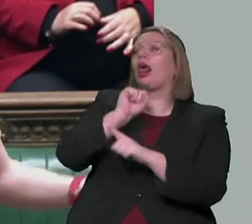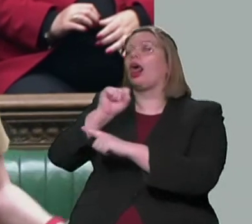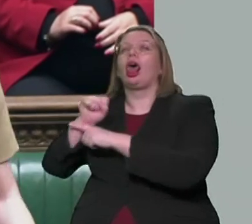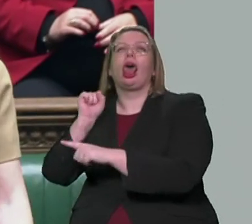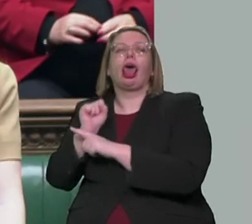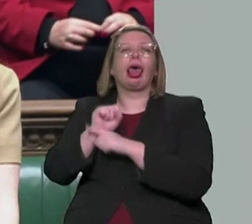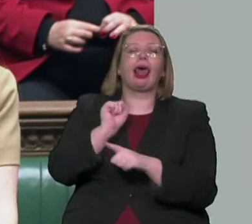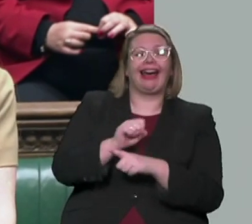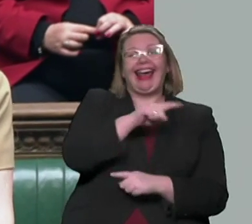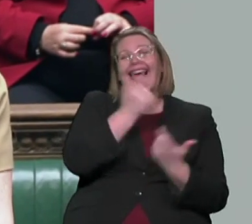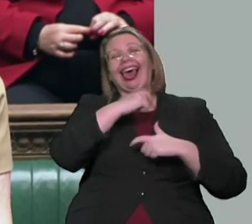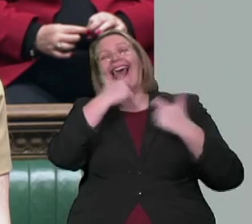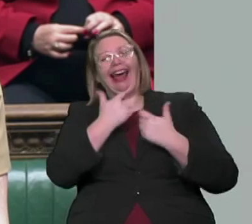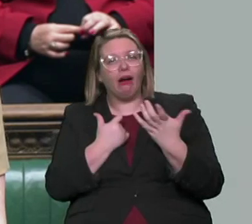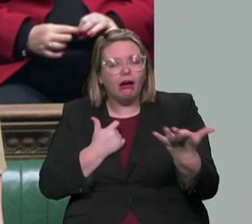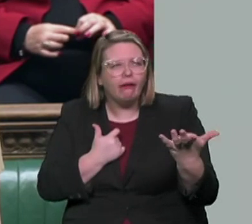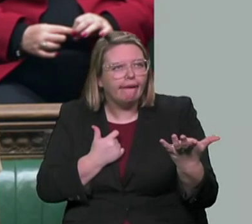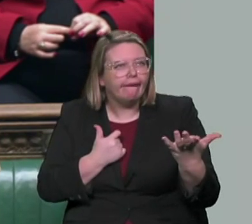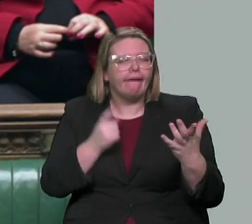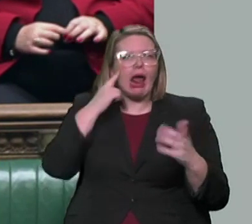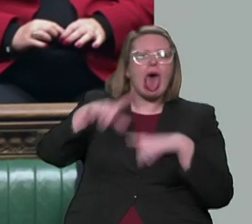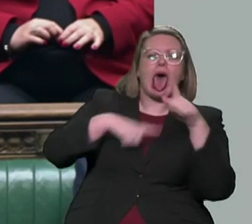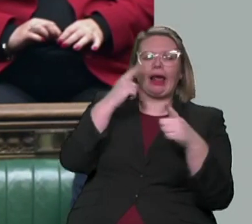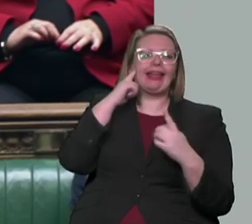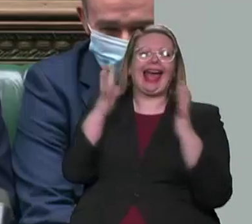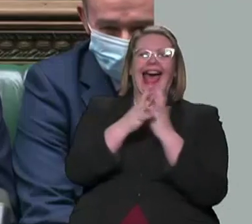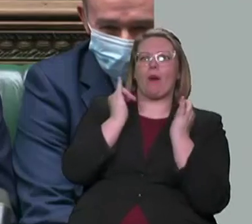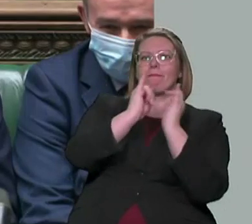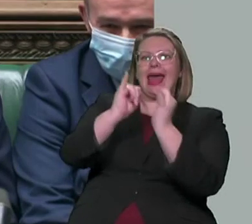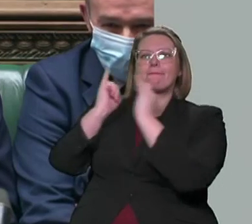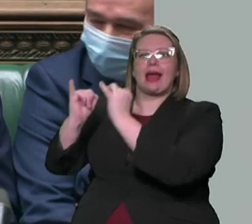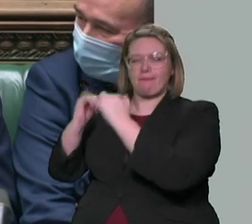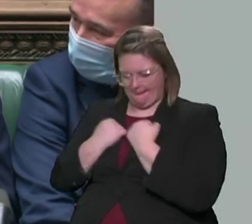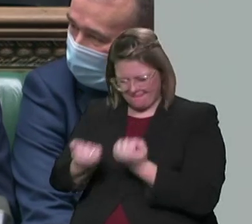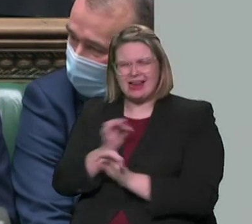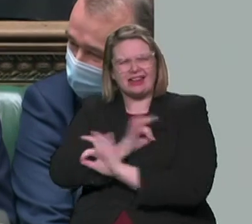He tries to laugh it off. He looks for someone else to blame.